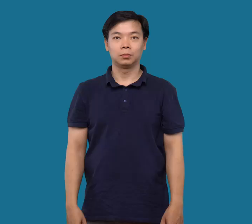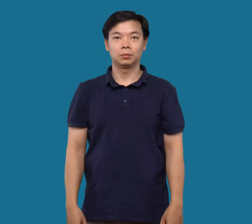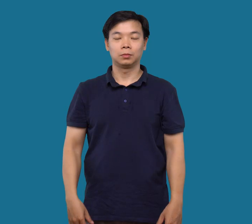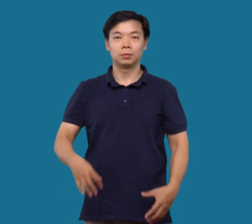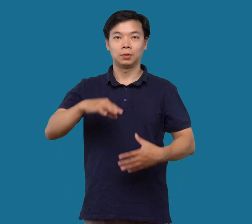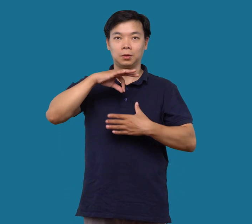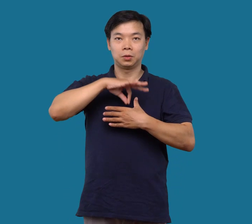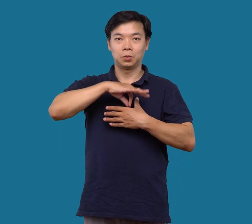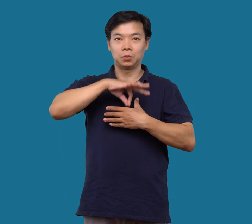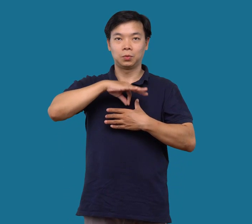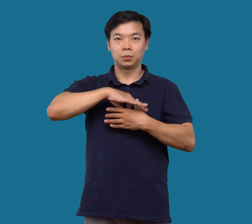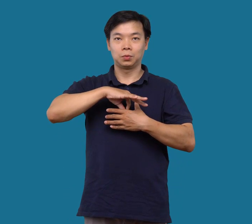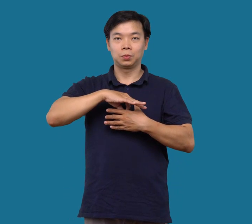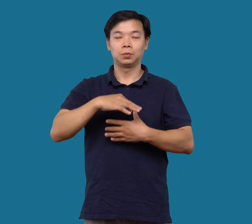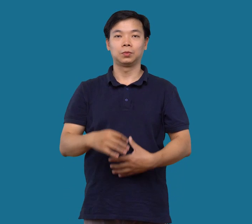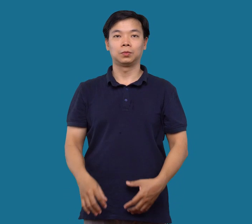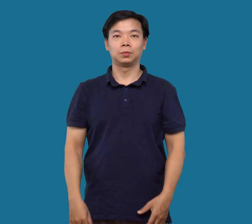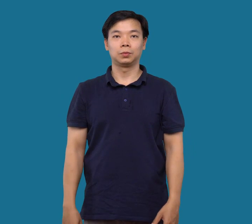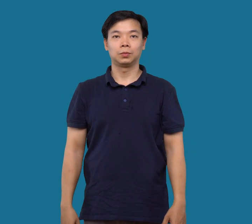thái độ